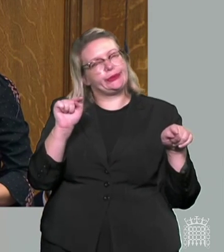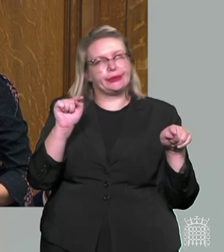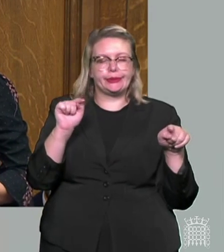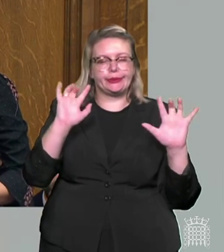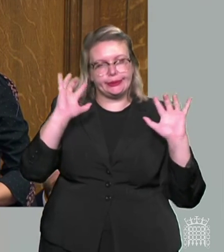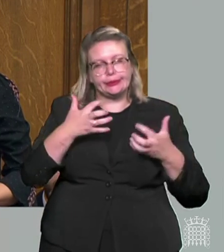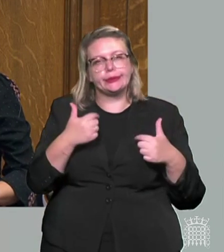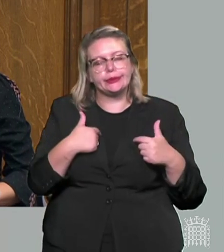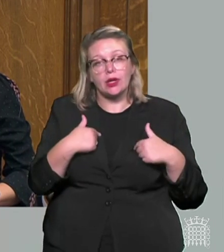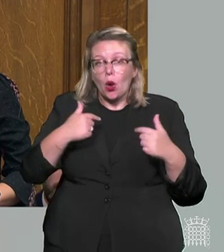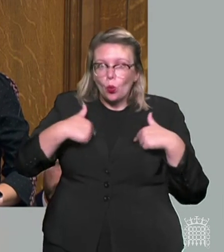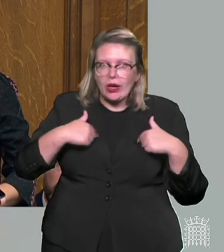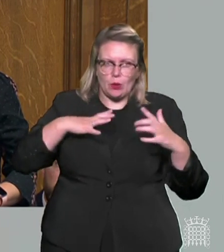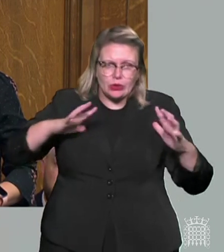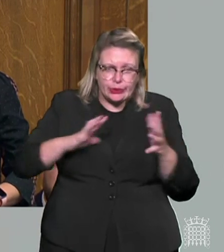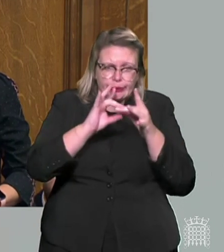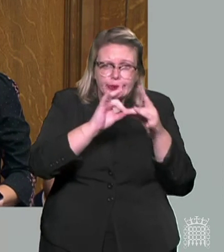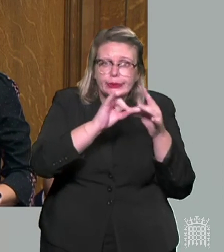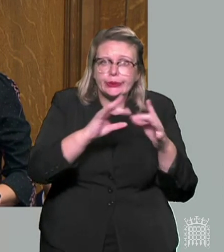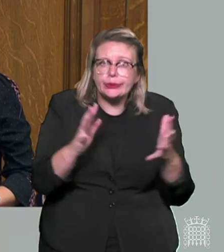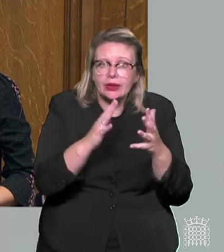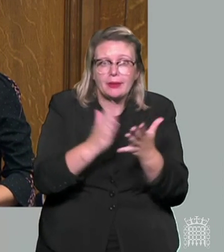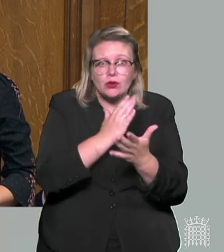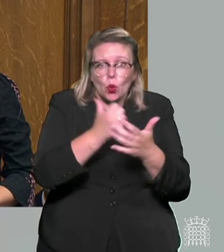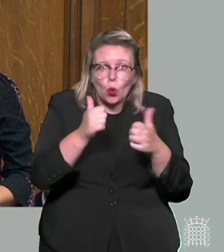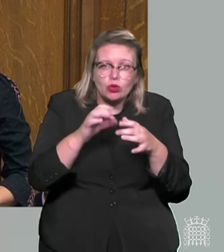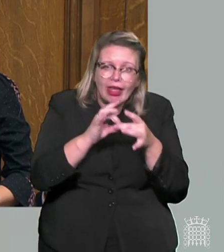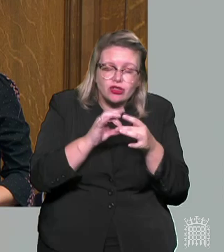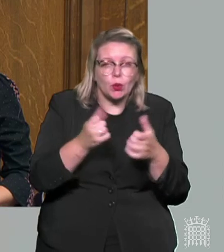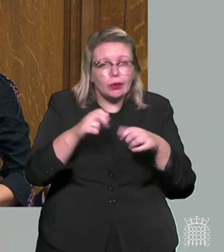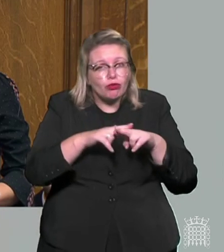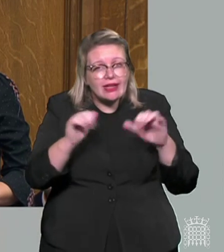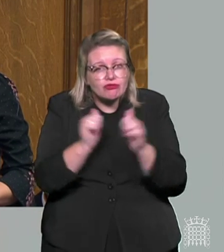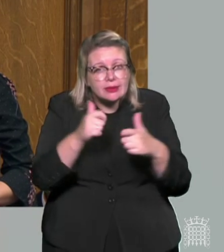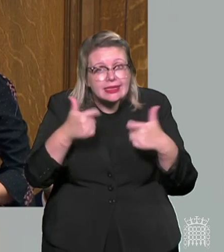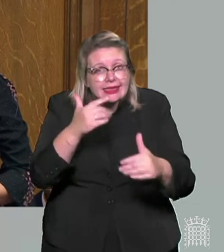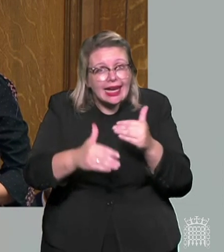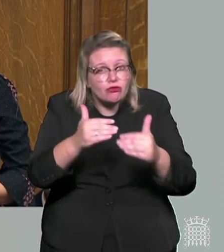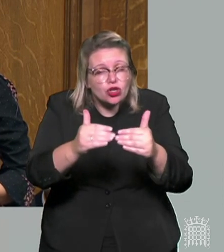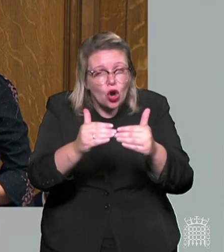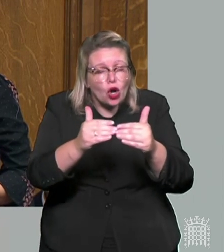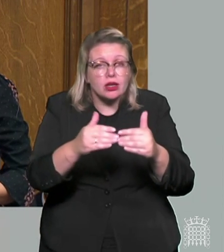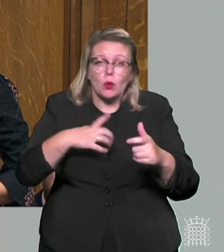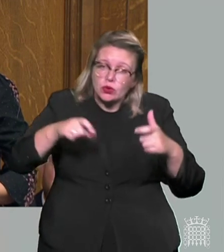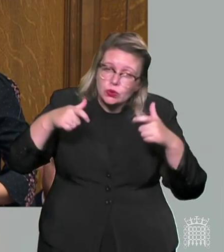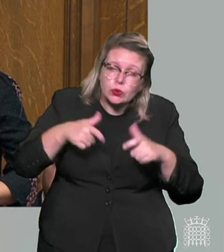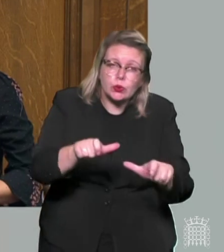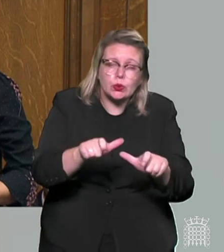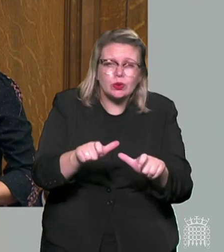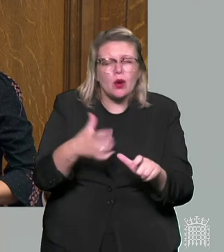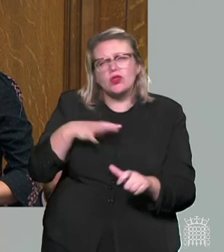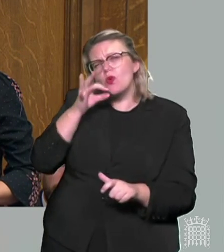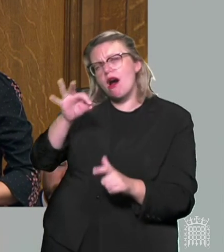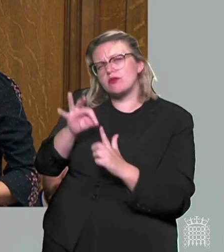Many of us will work to try to restore those relationships and ensure that the decent people of Britain and Ireland live entwined lives for many years to come.